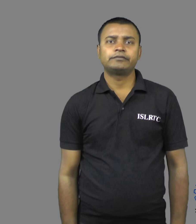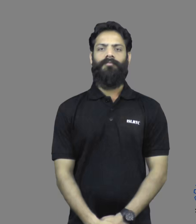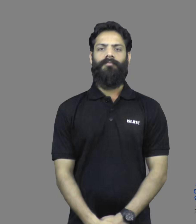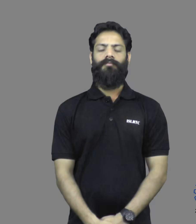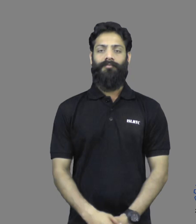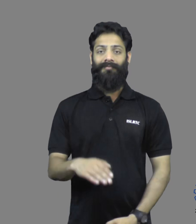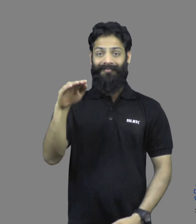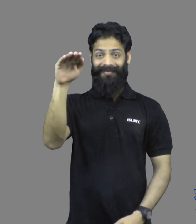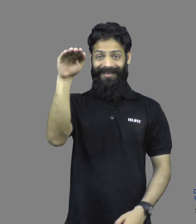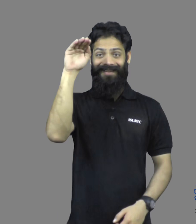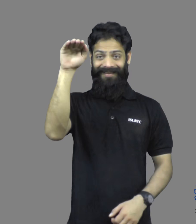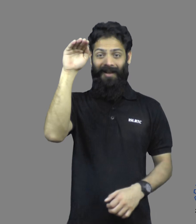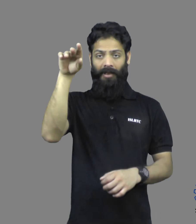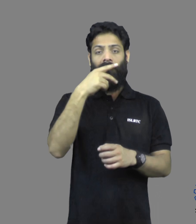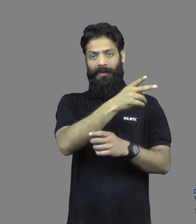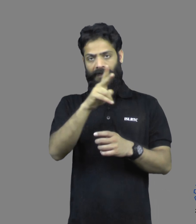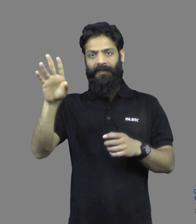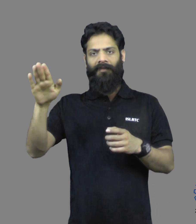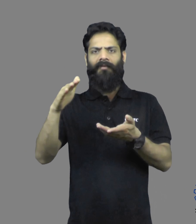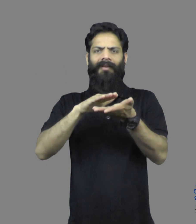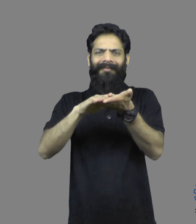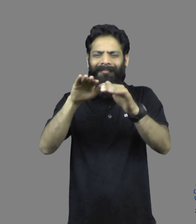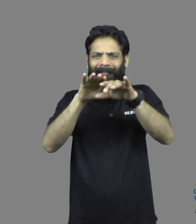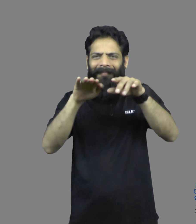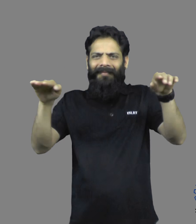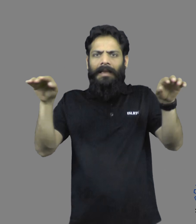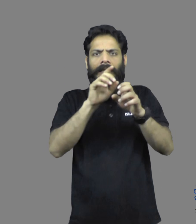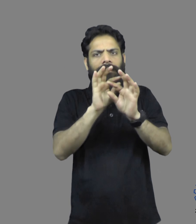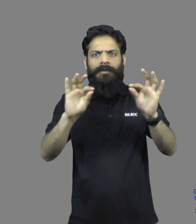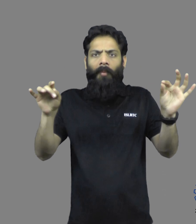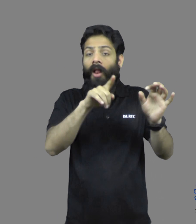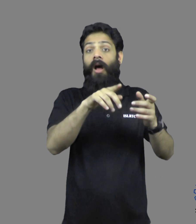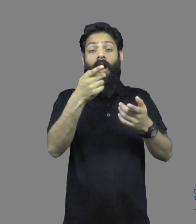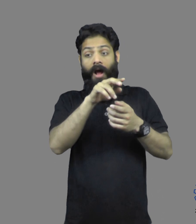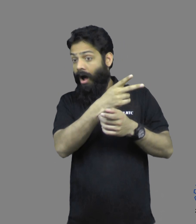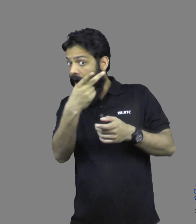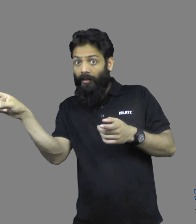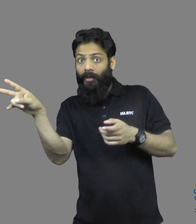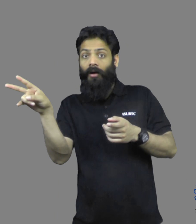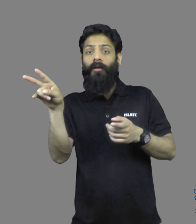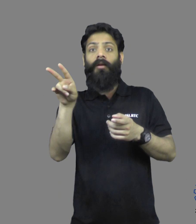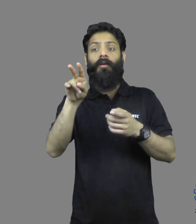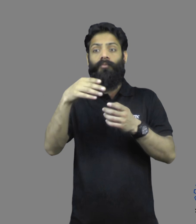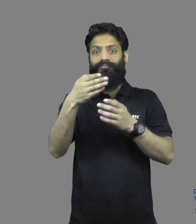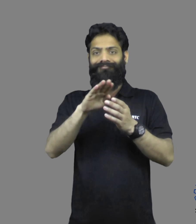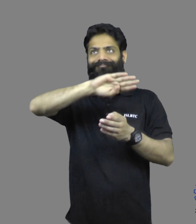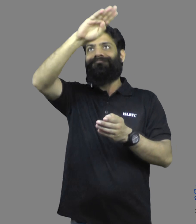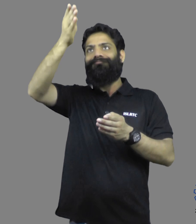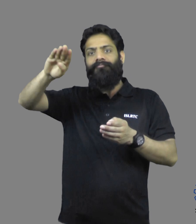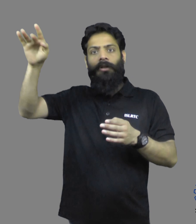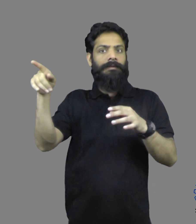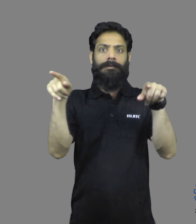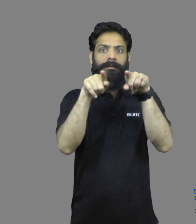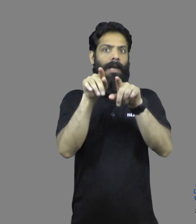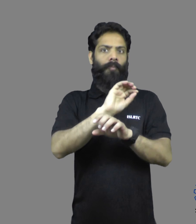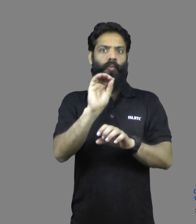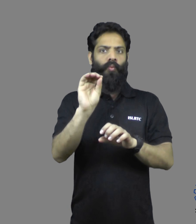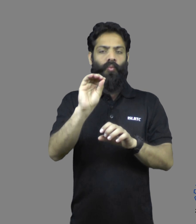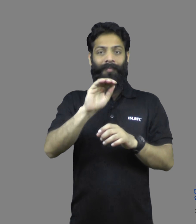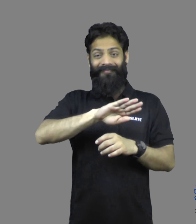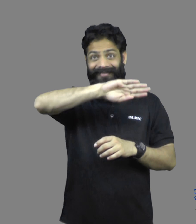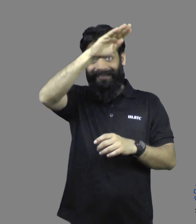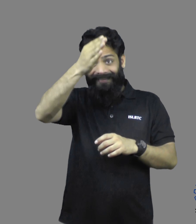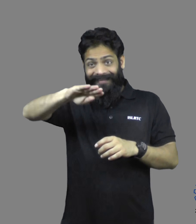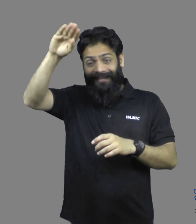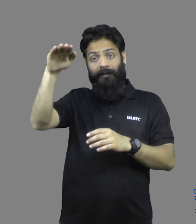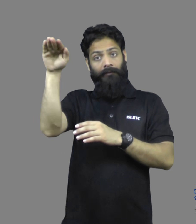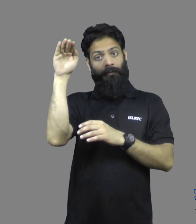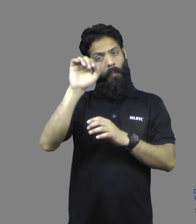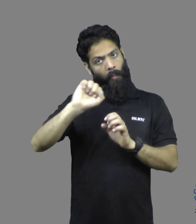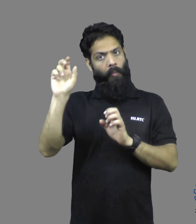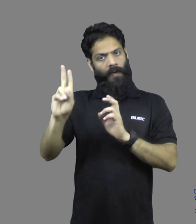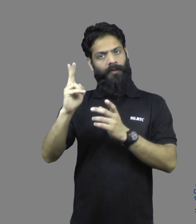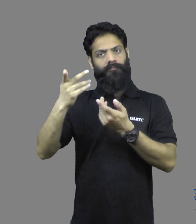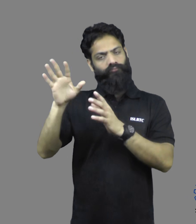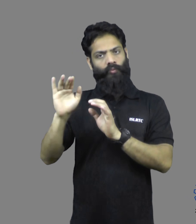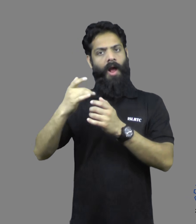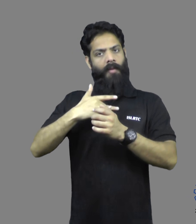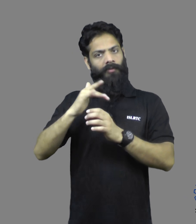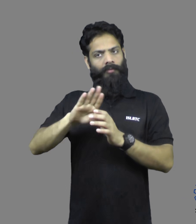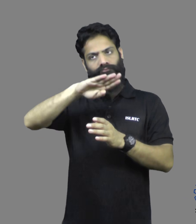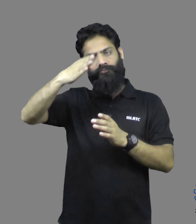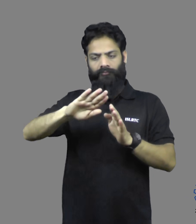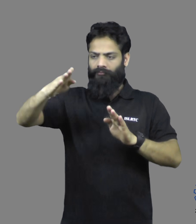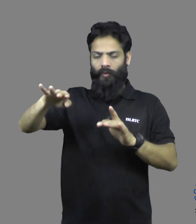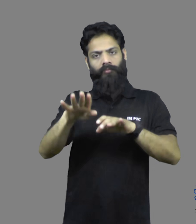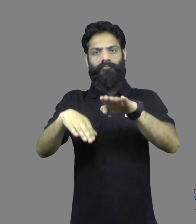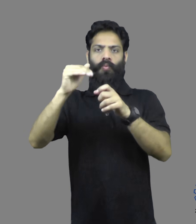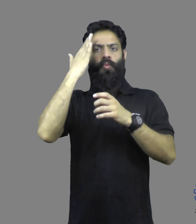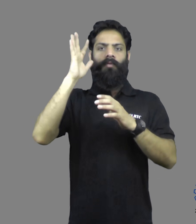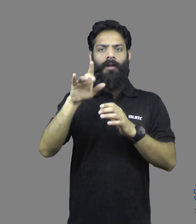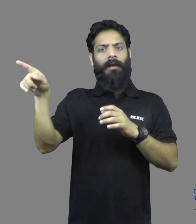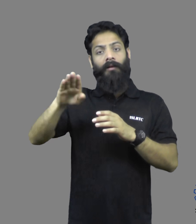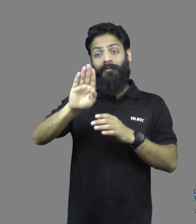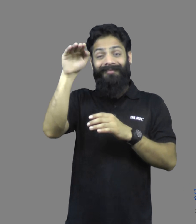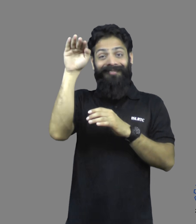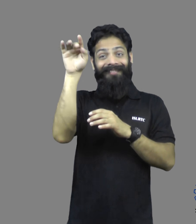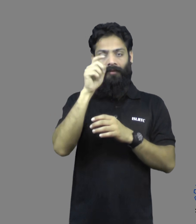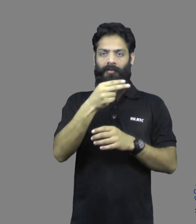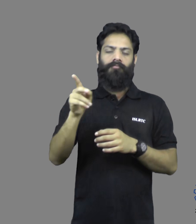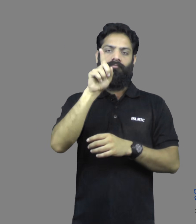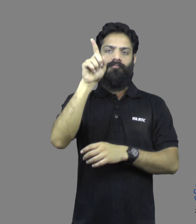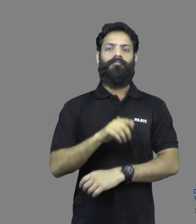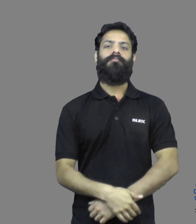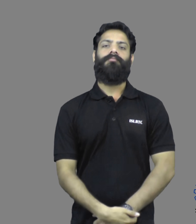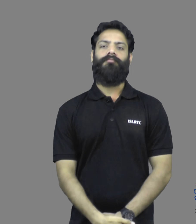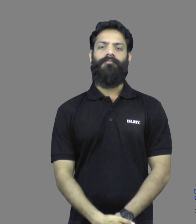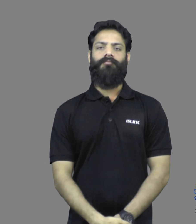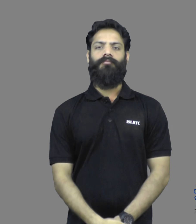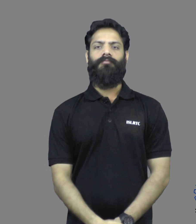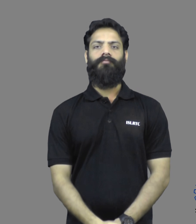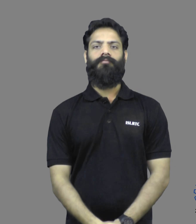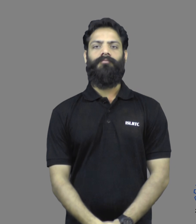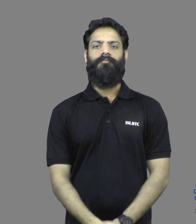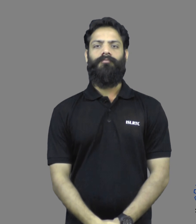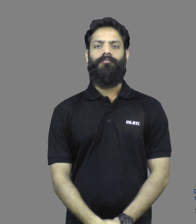Hilly Camel